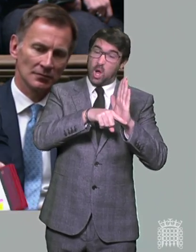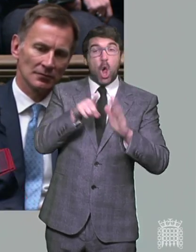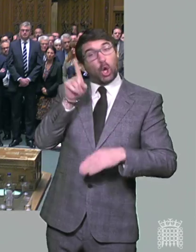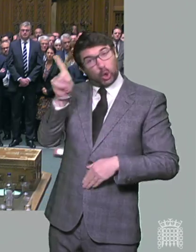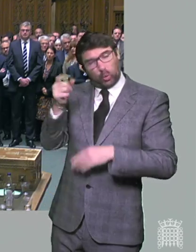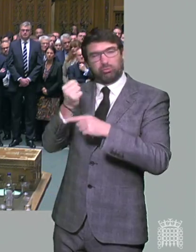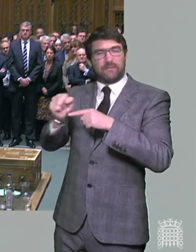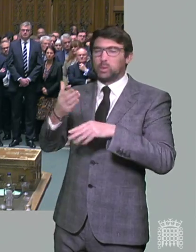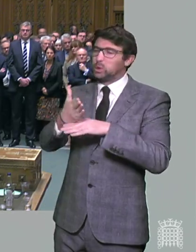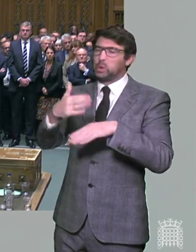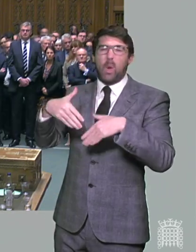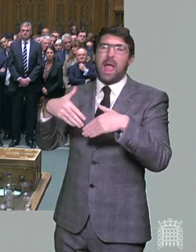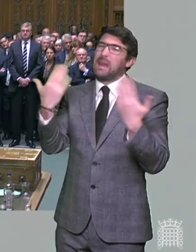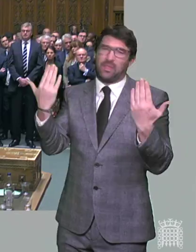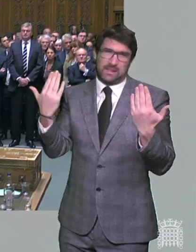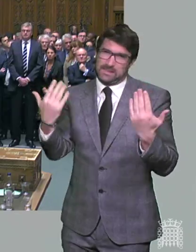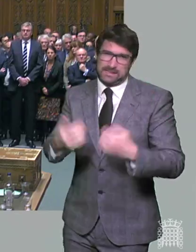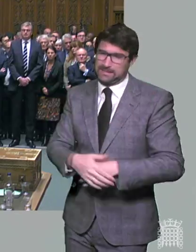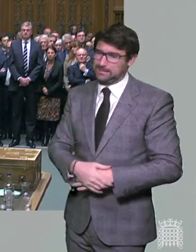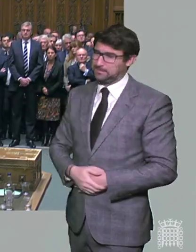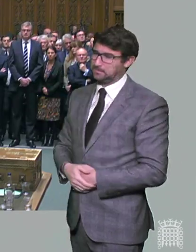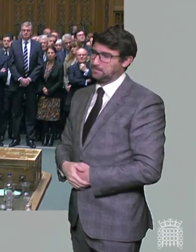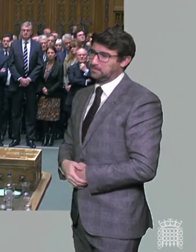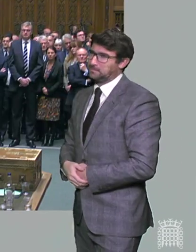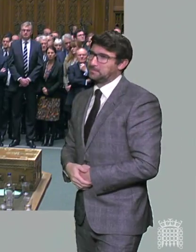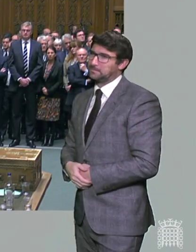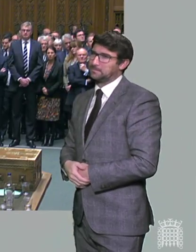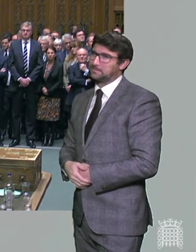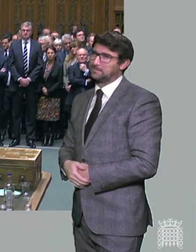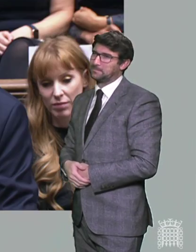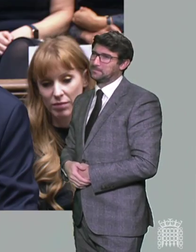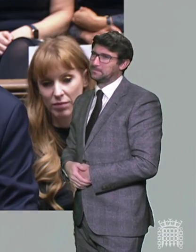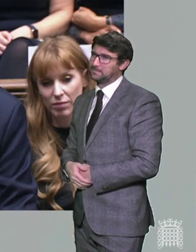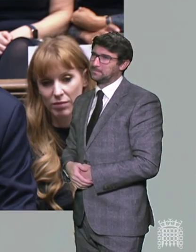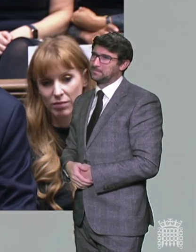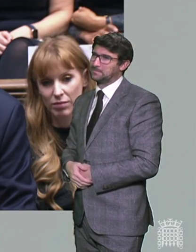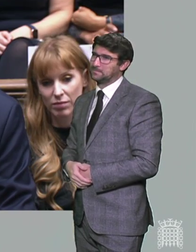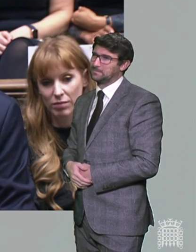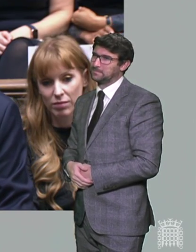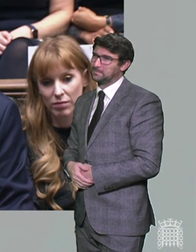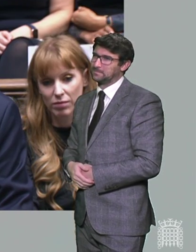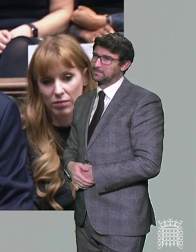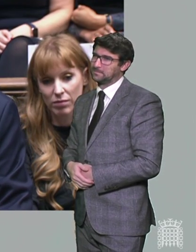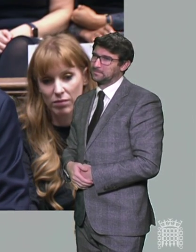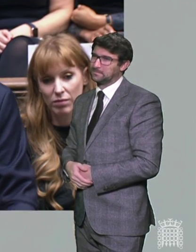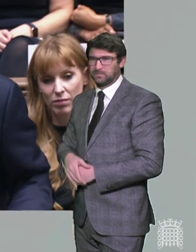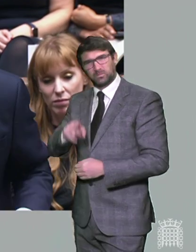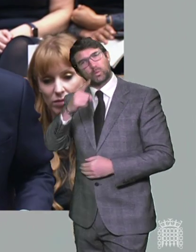The only mandate that the Prime Minister has ever had is from Government Members.